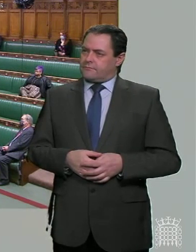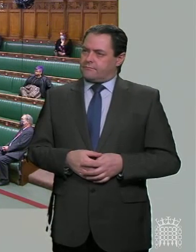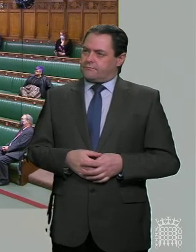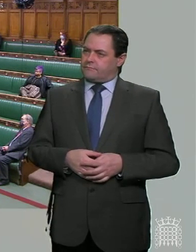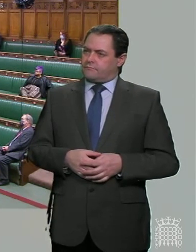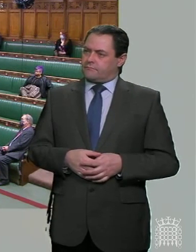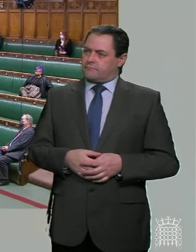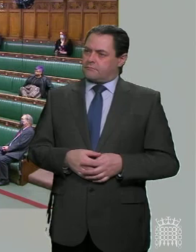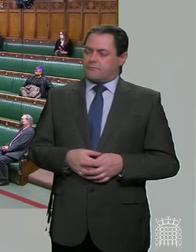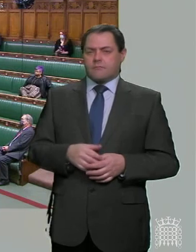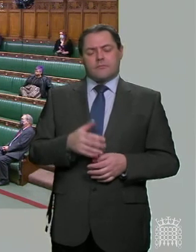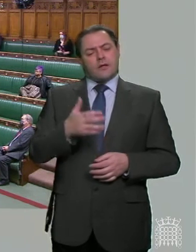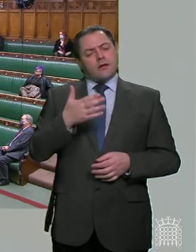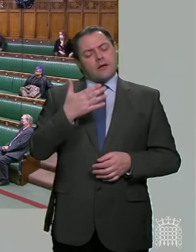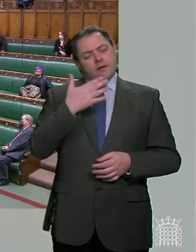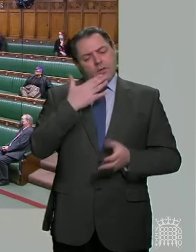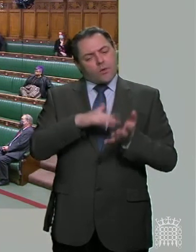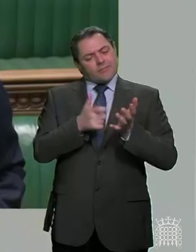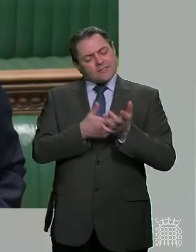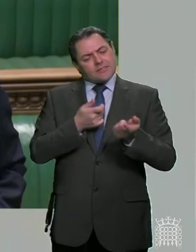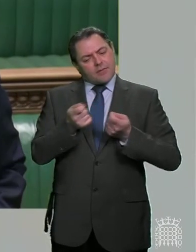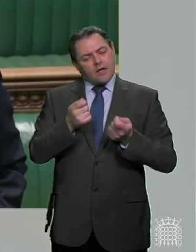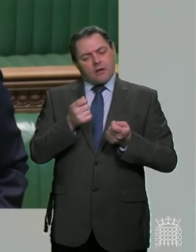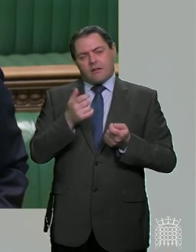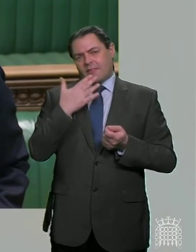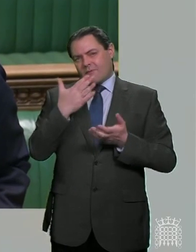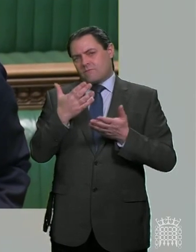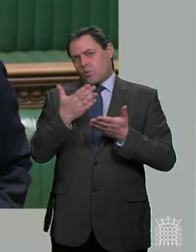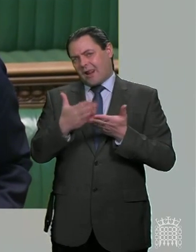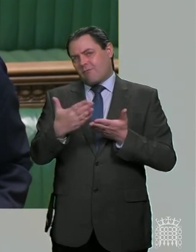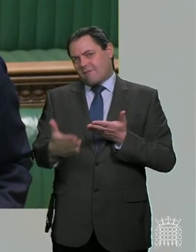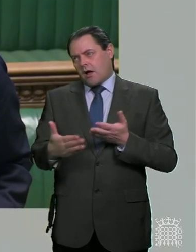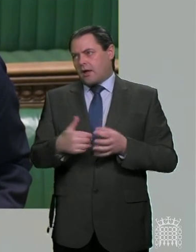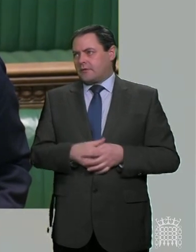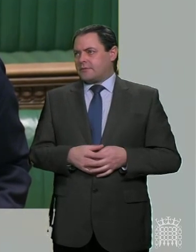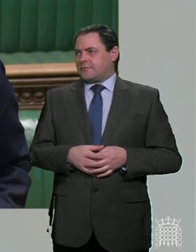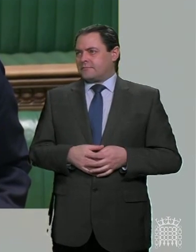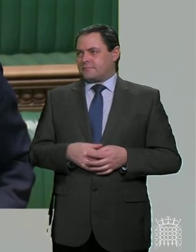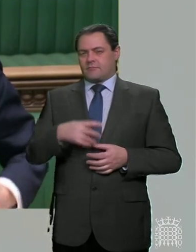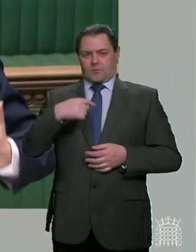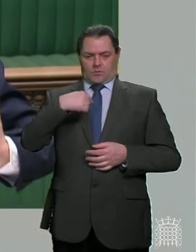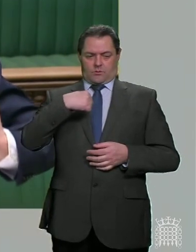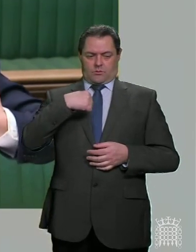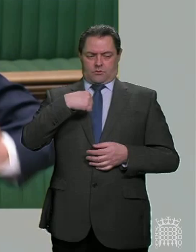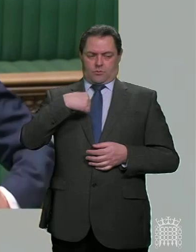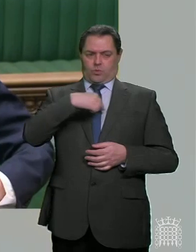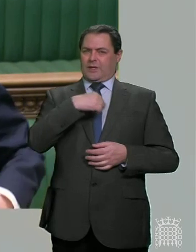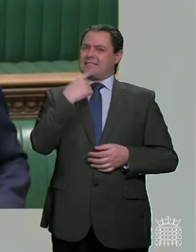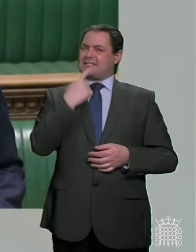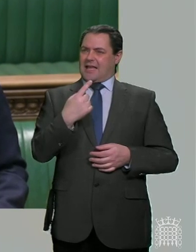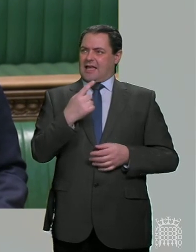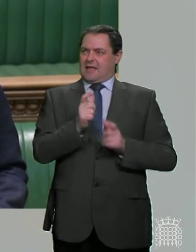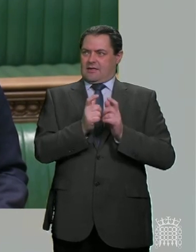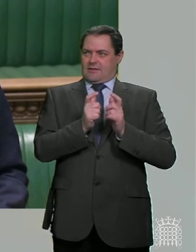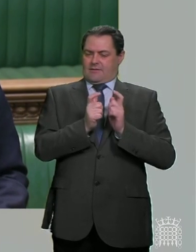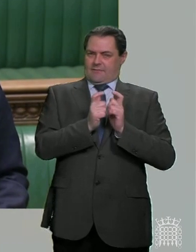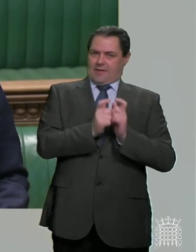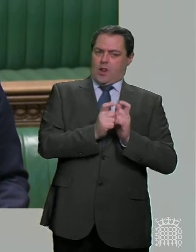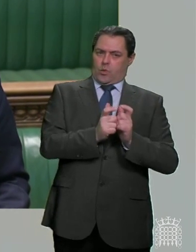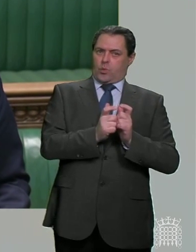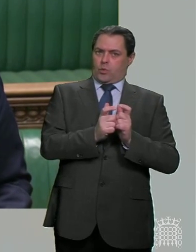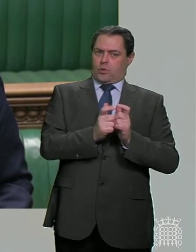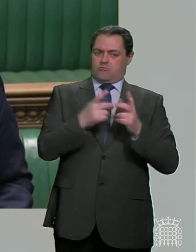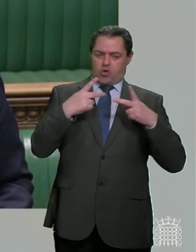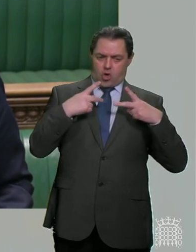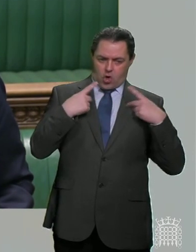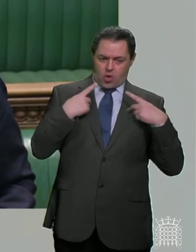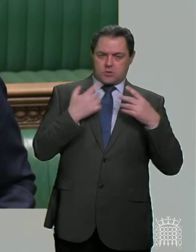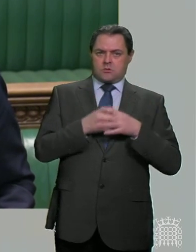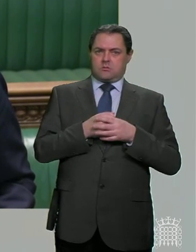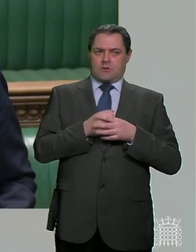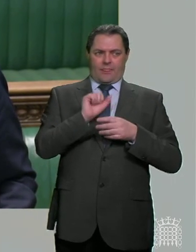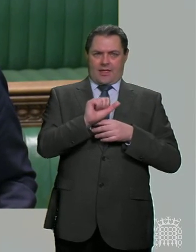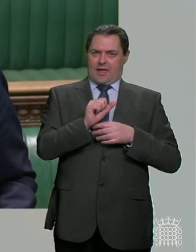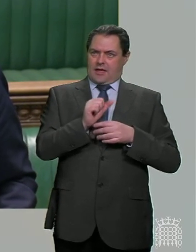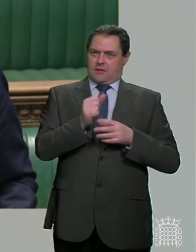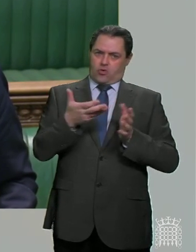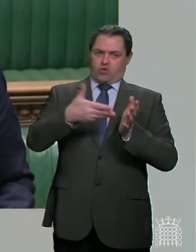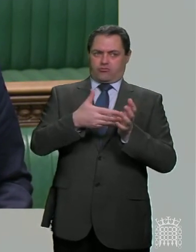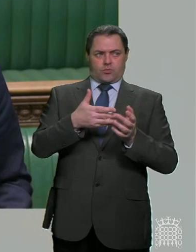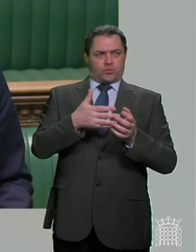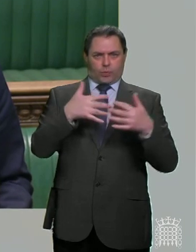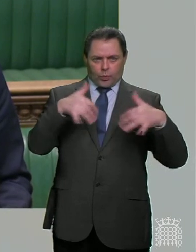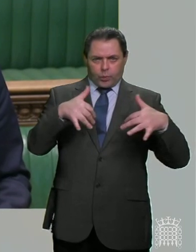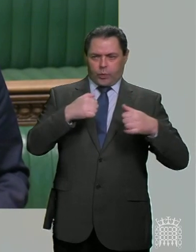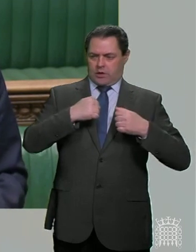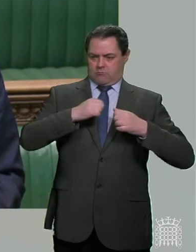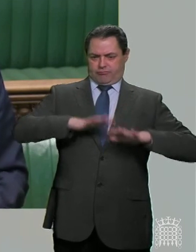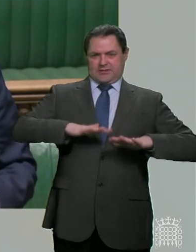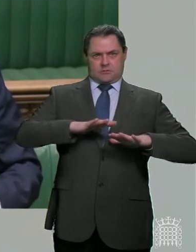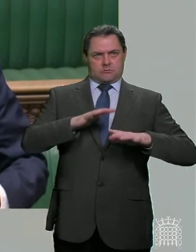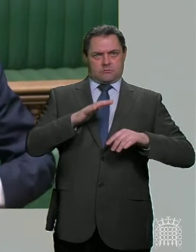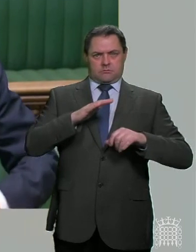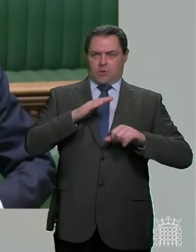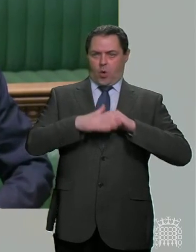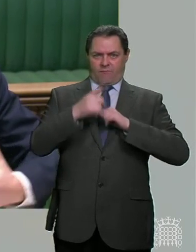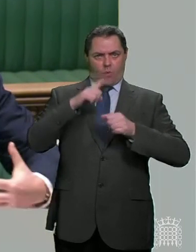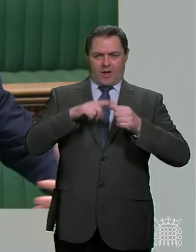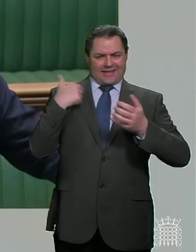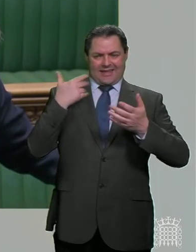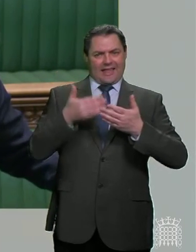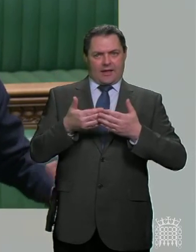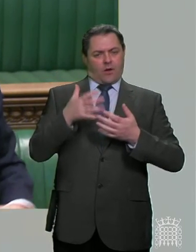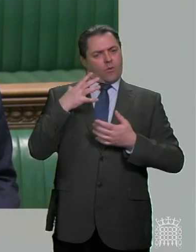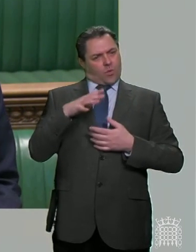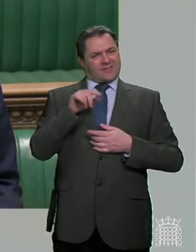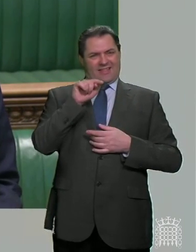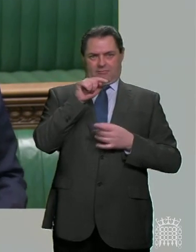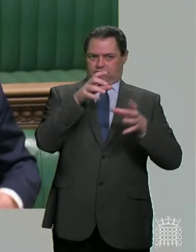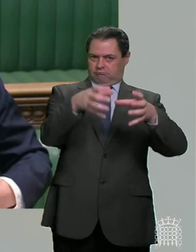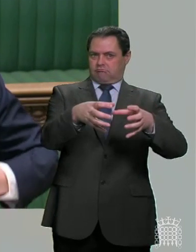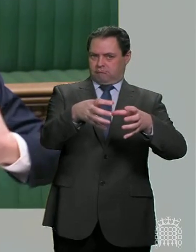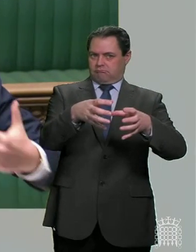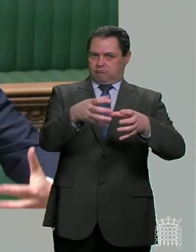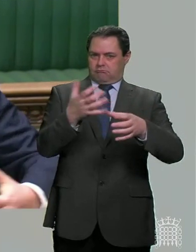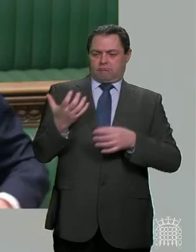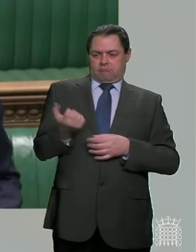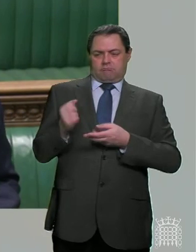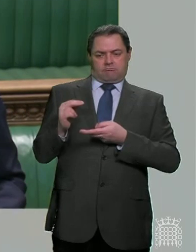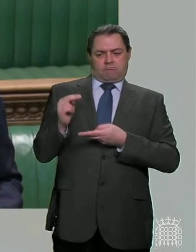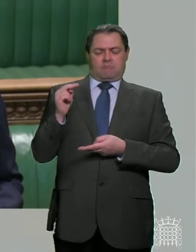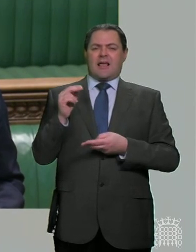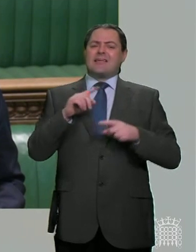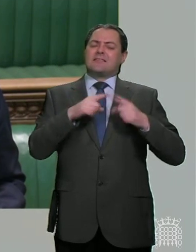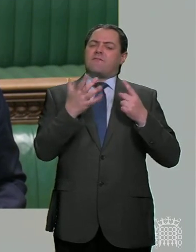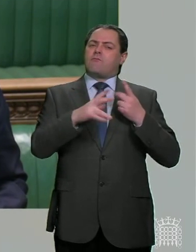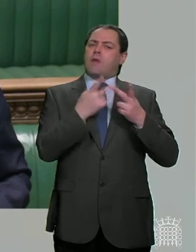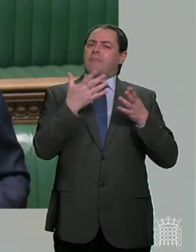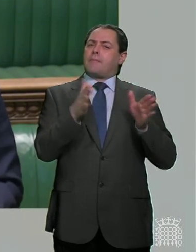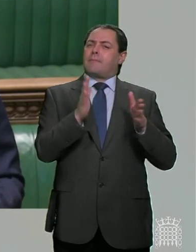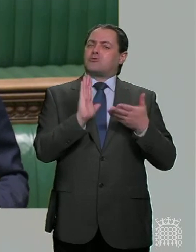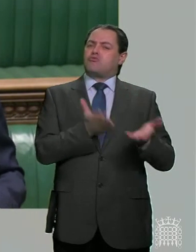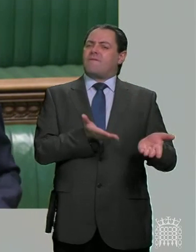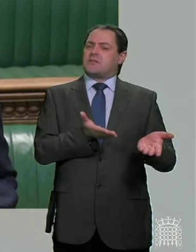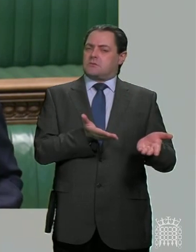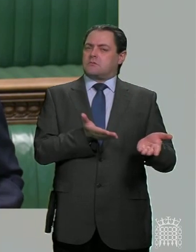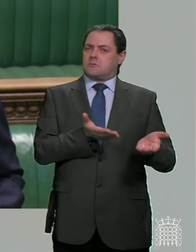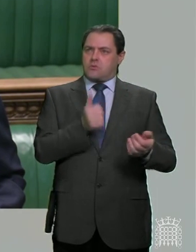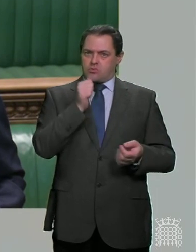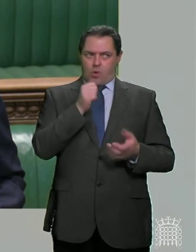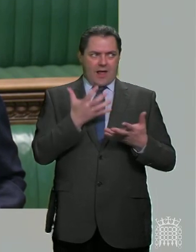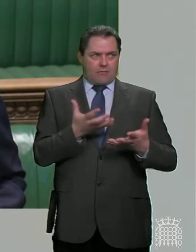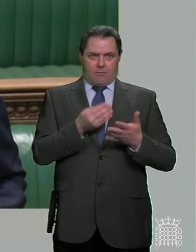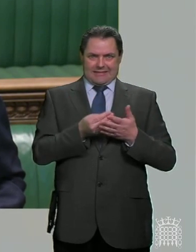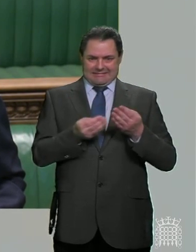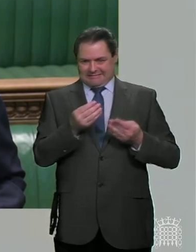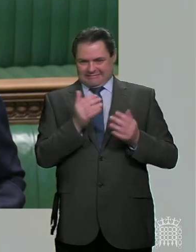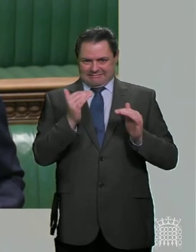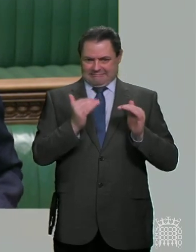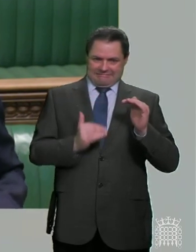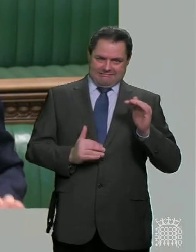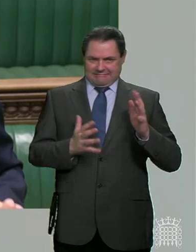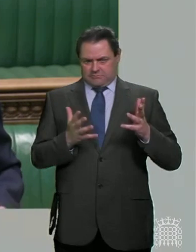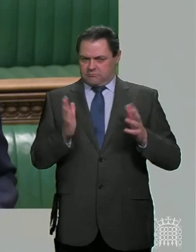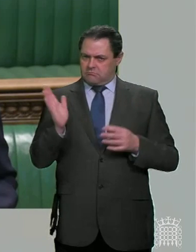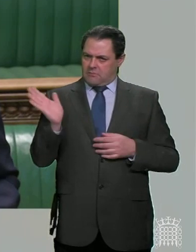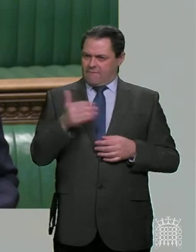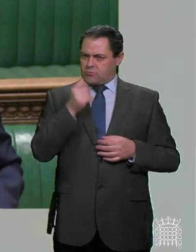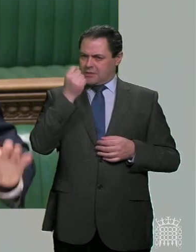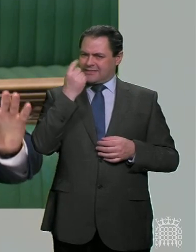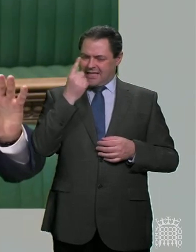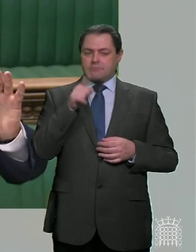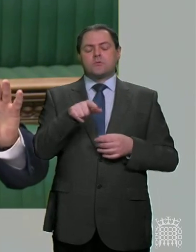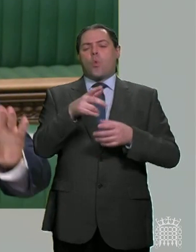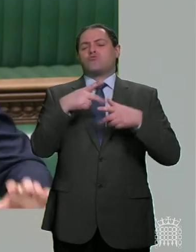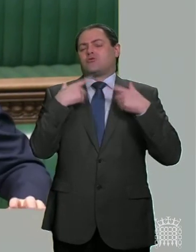Thank you, Mr Speaker. No—I am grateful for your clarification—because what we are doing is saying that we so value the incredible contribution of nurses to our country over the past year or more that we want them, exceptionally of all the public services, to be looked at for a pay increase at a time of real difficulty in the public finances, which I think people understand.